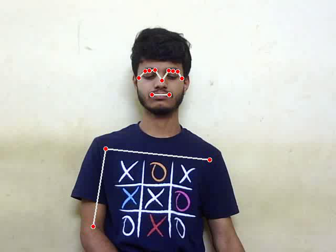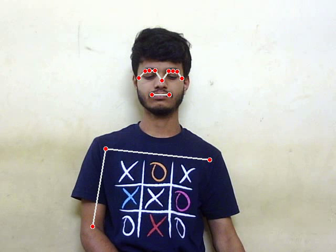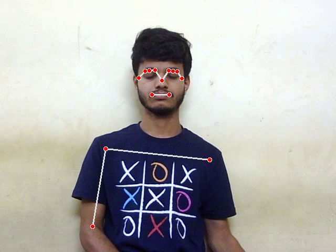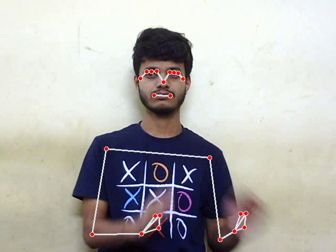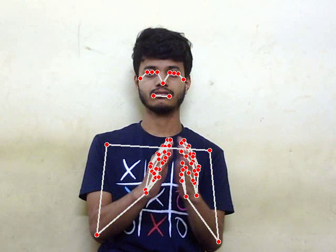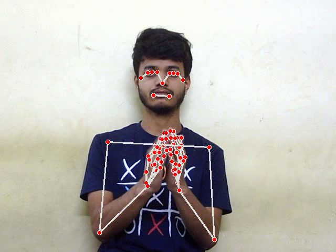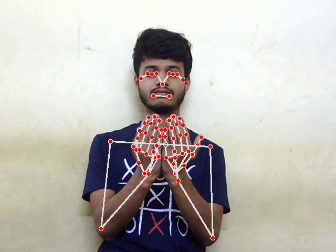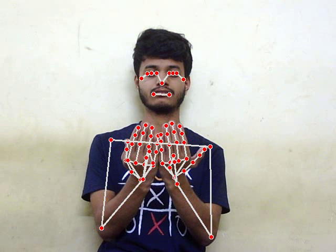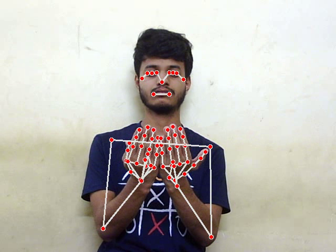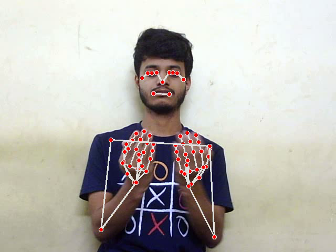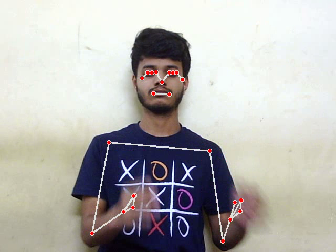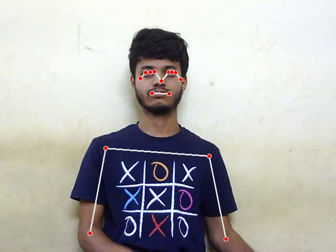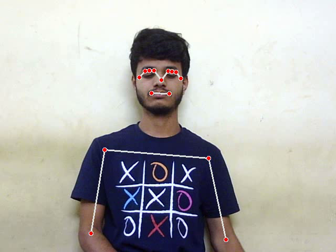book